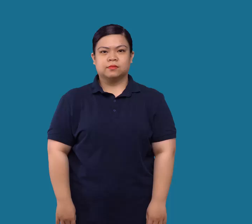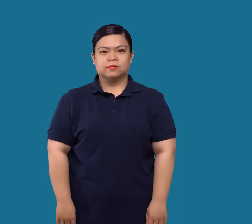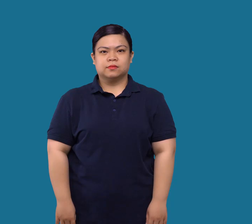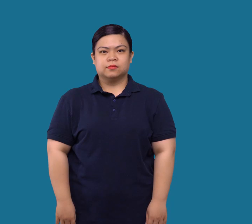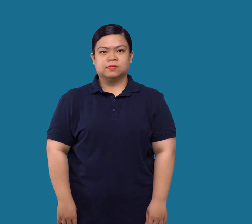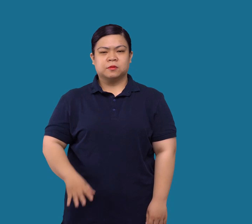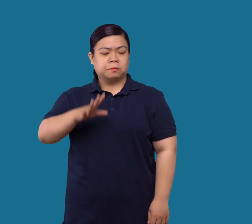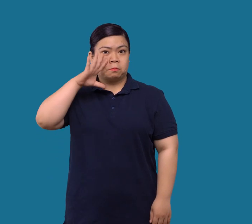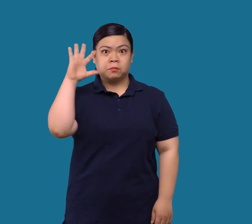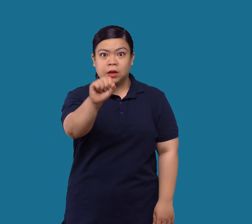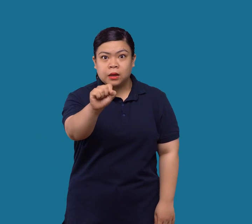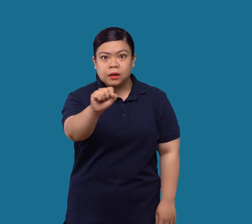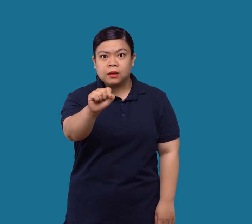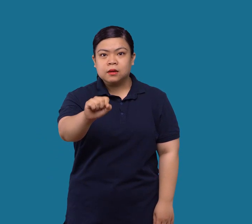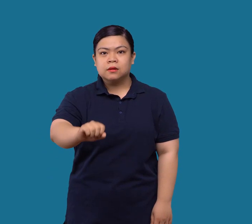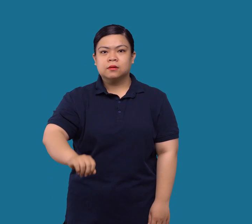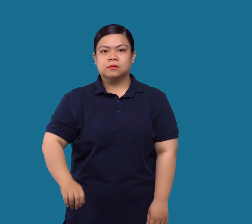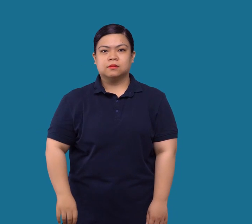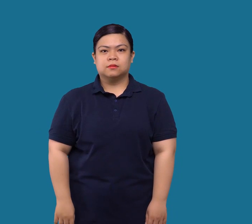phát hiện